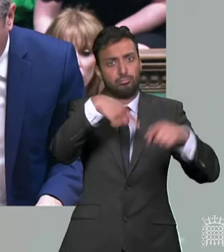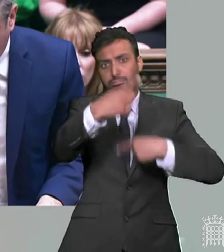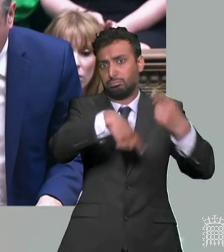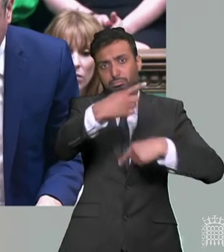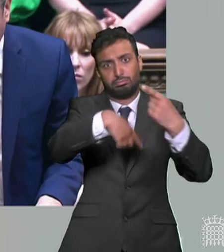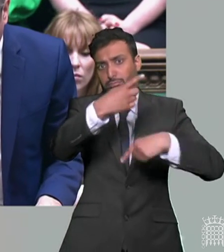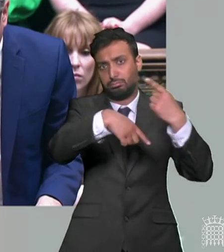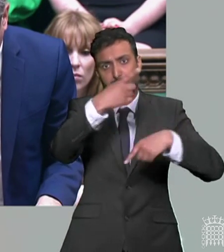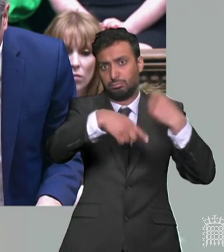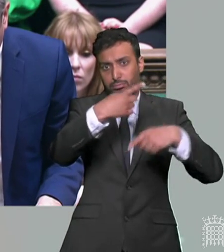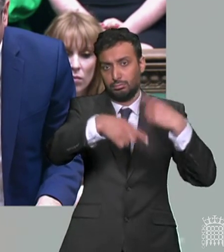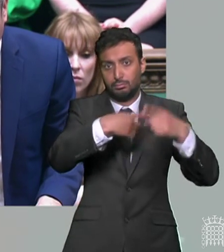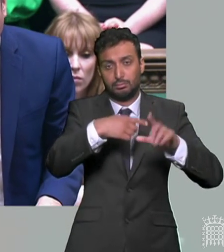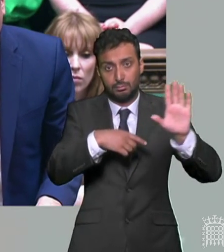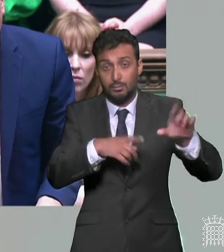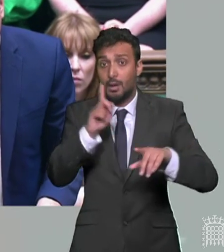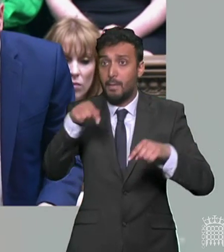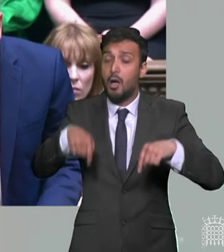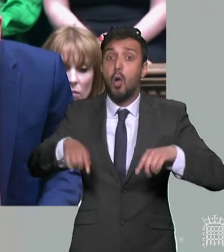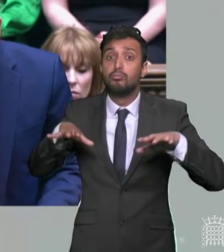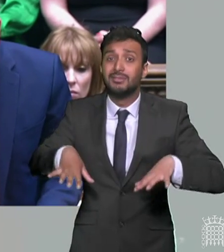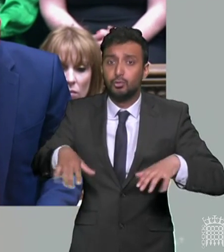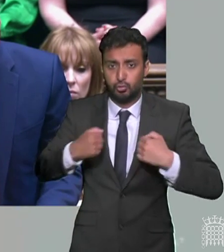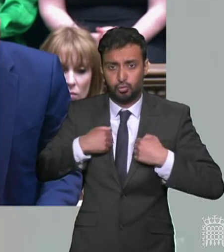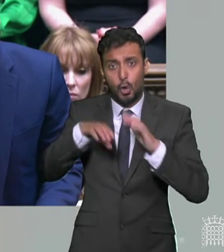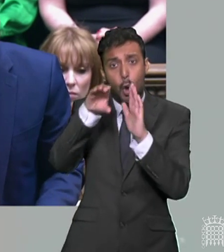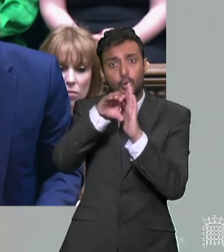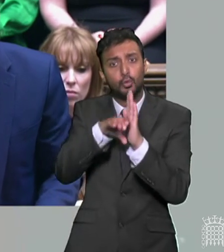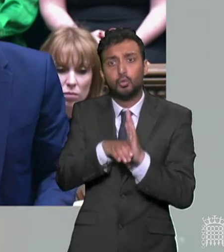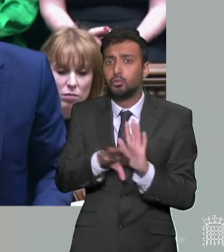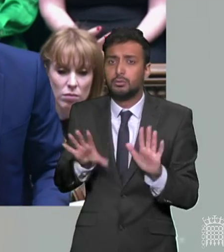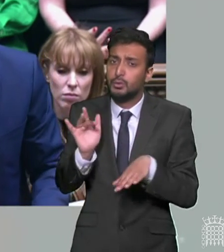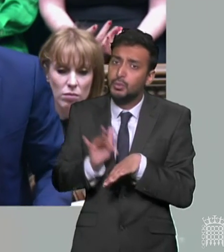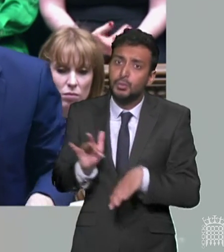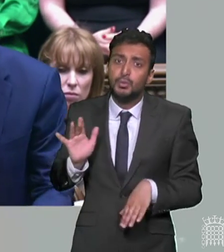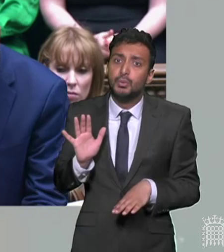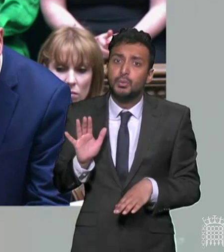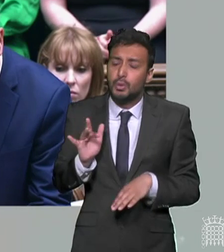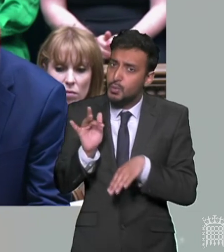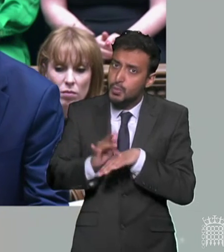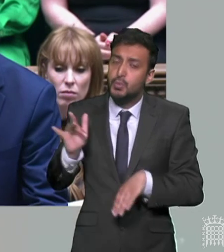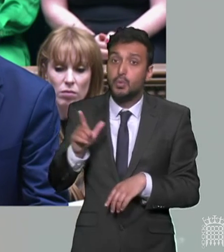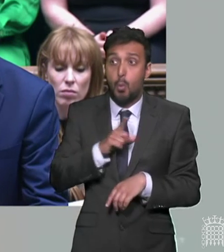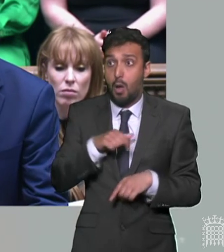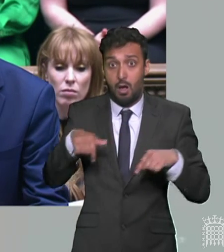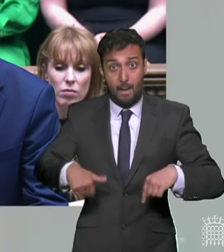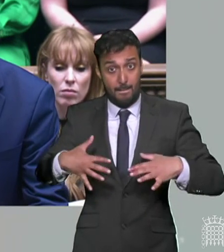But Britain’s constitution is fragile. It relies on Members of this House and the custodians of No.